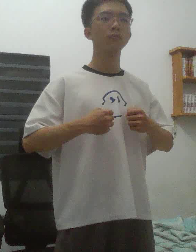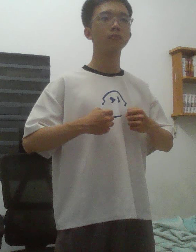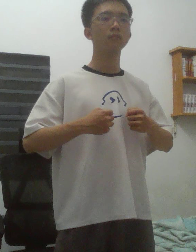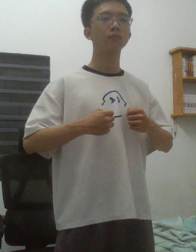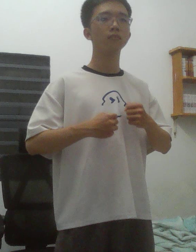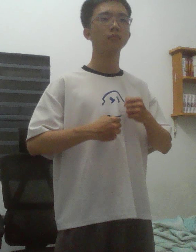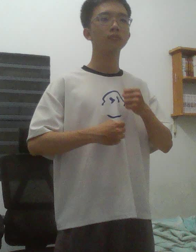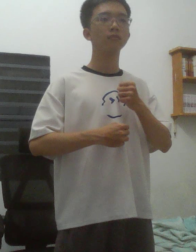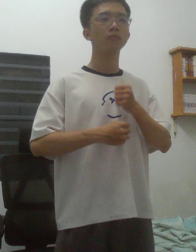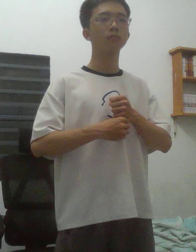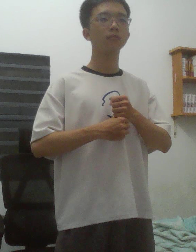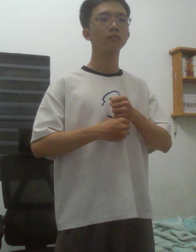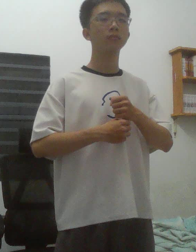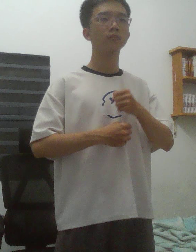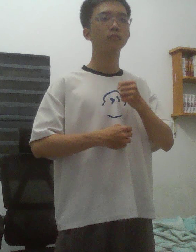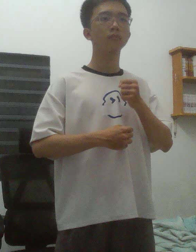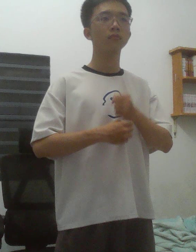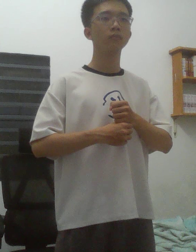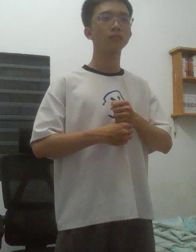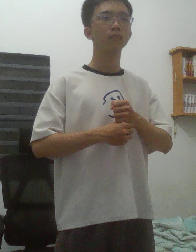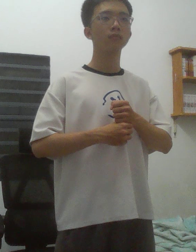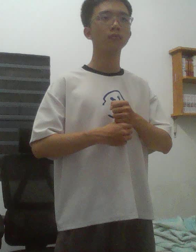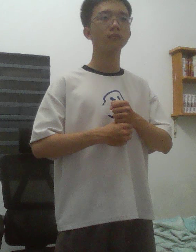cong viec